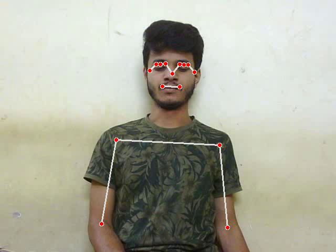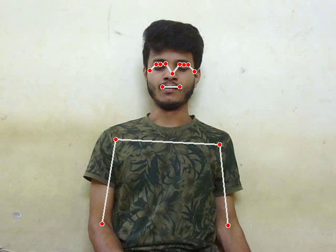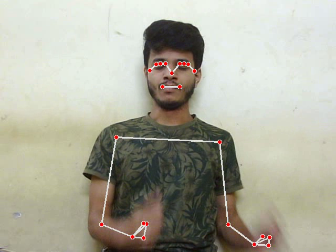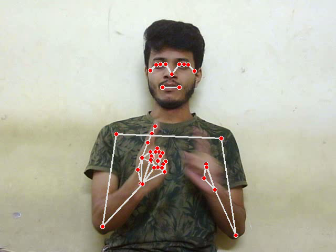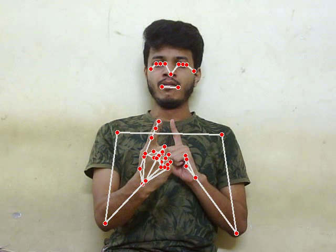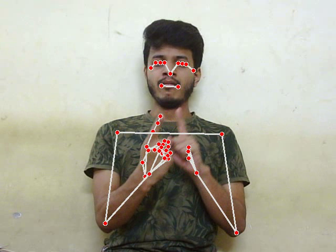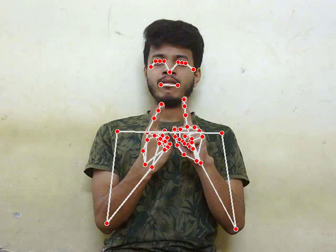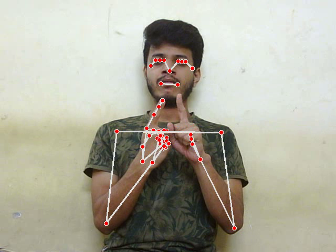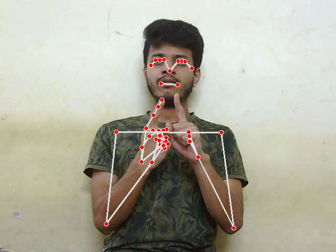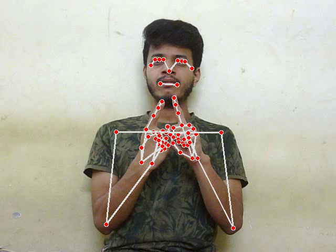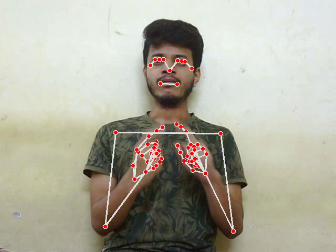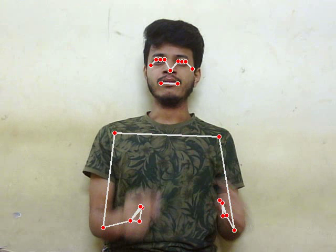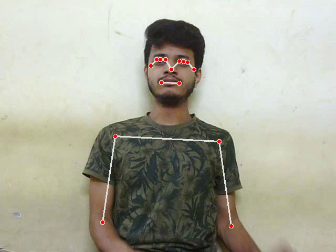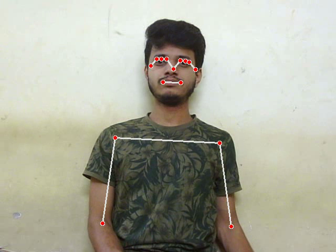meet